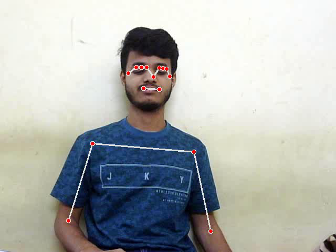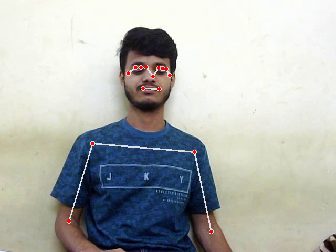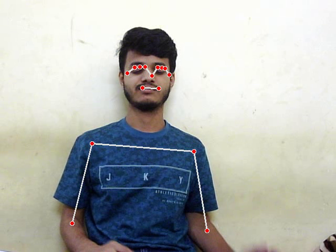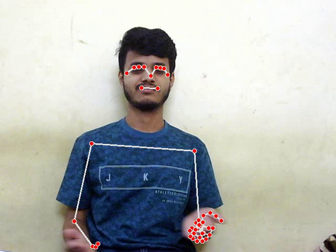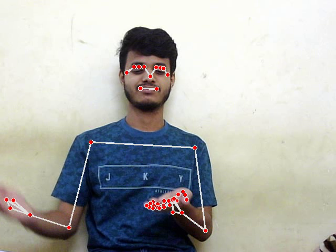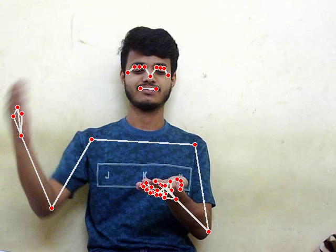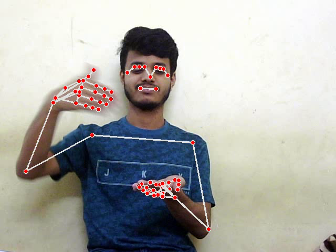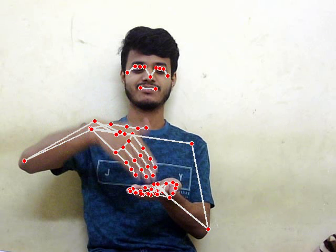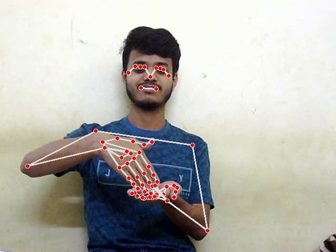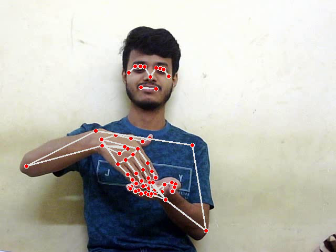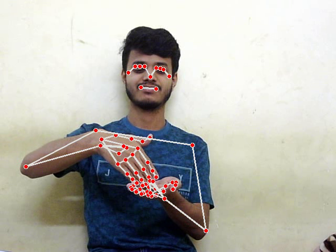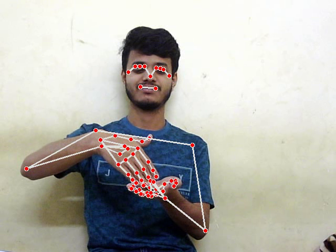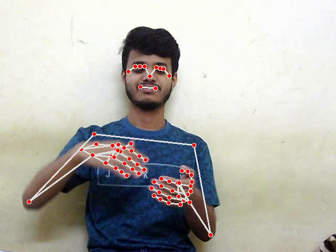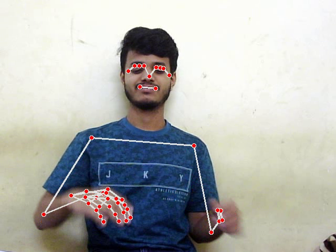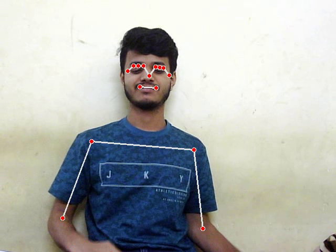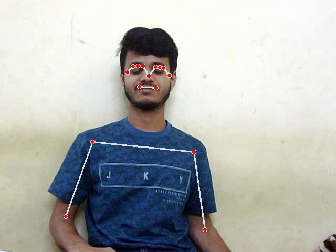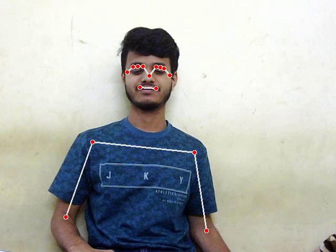again